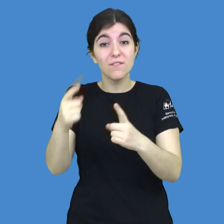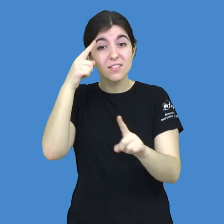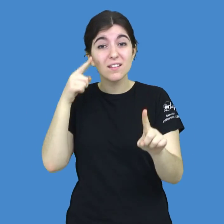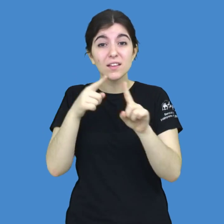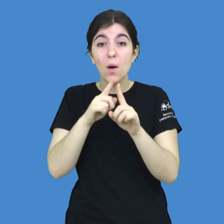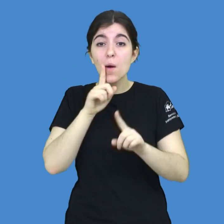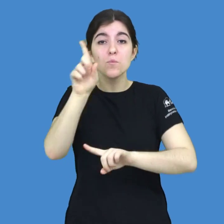objetivo